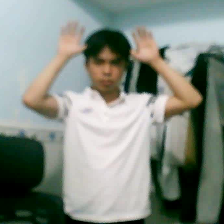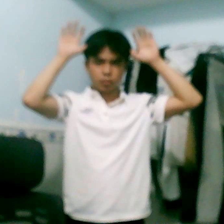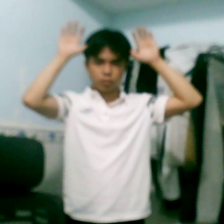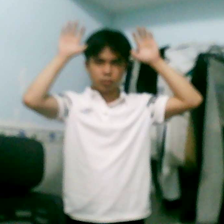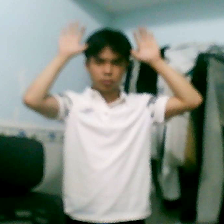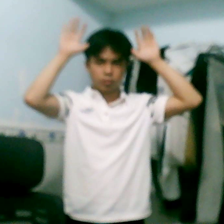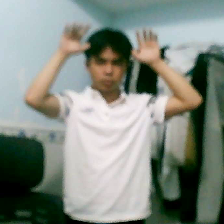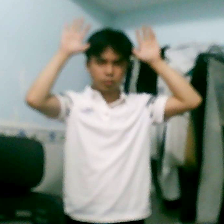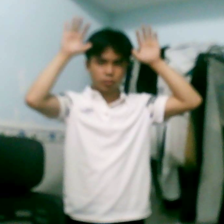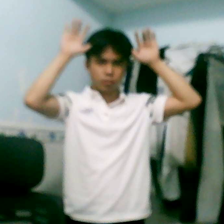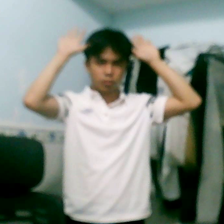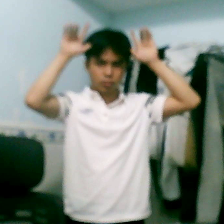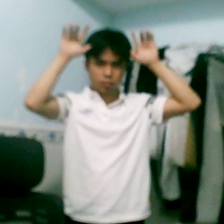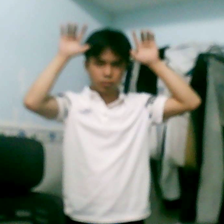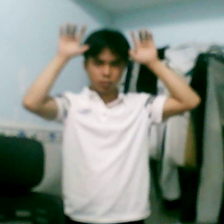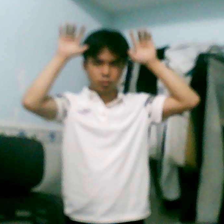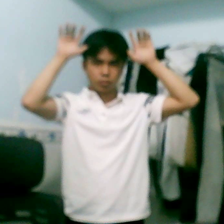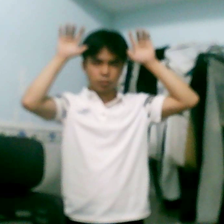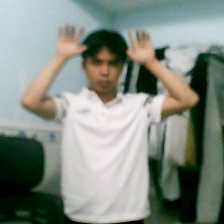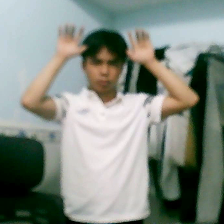cho